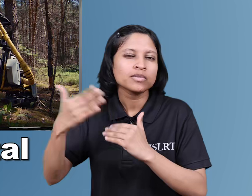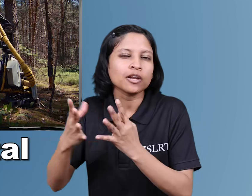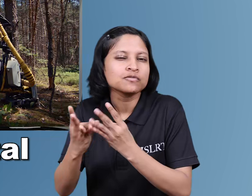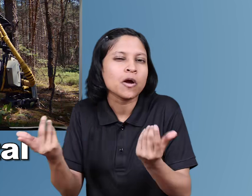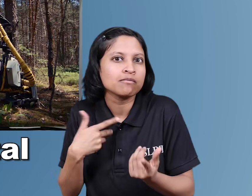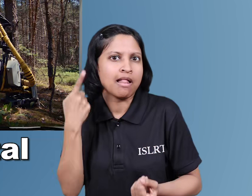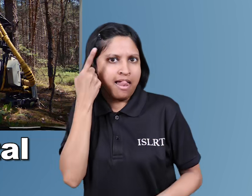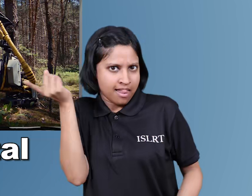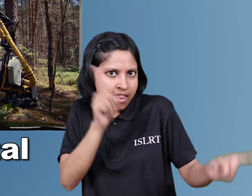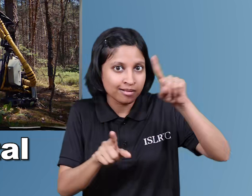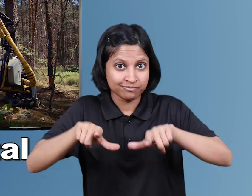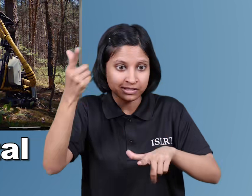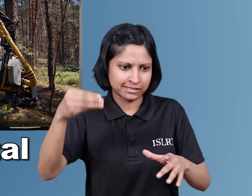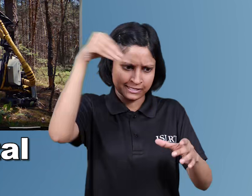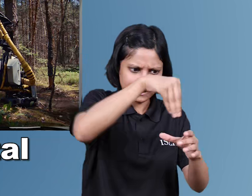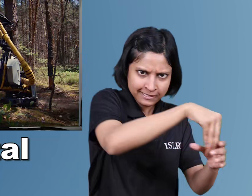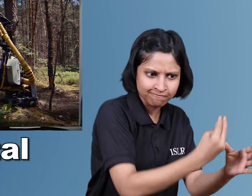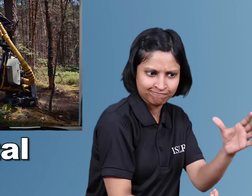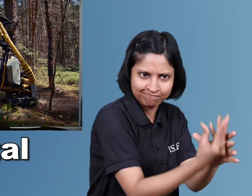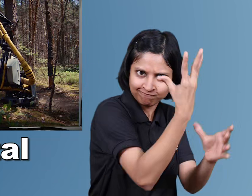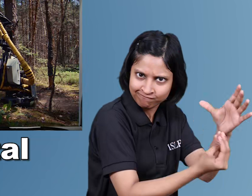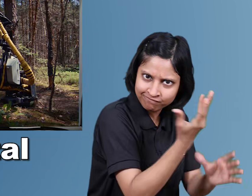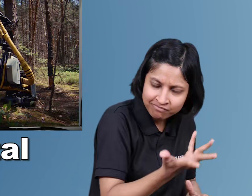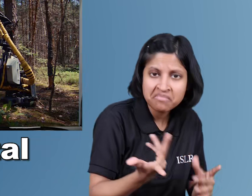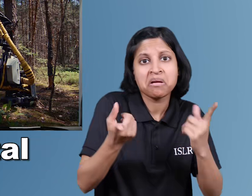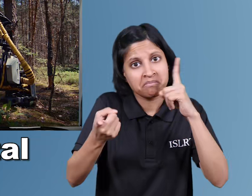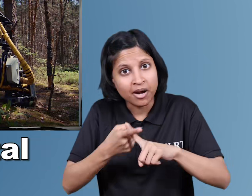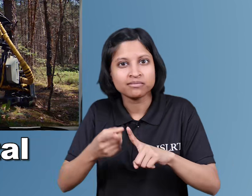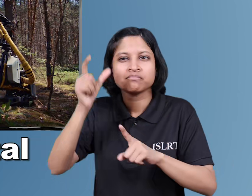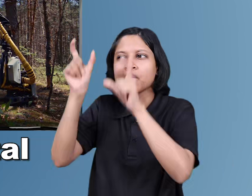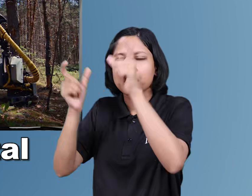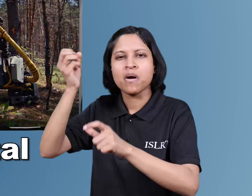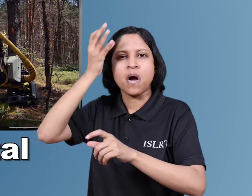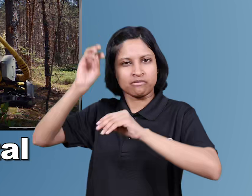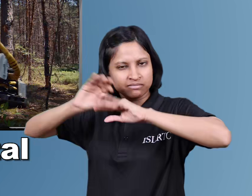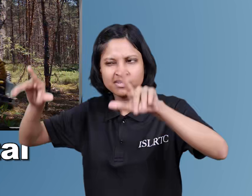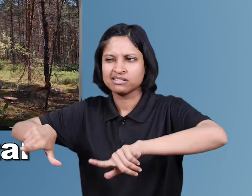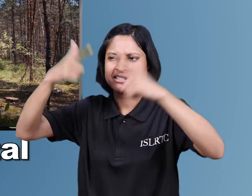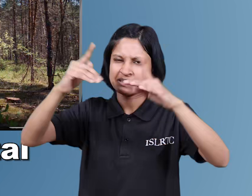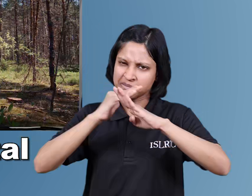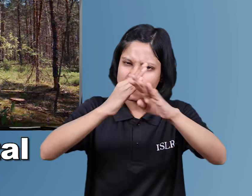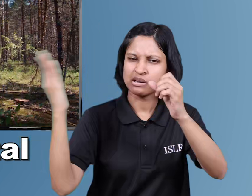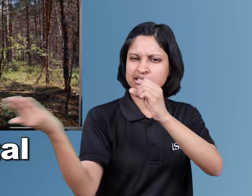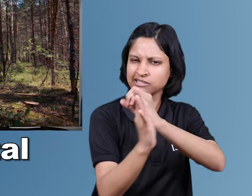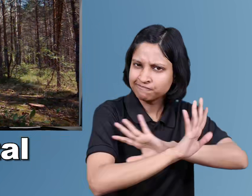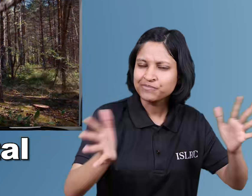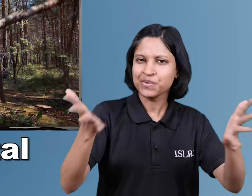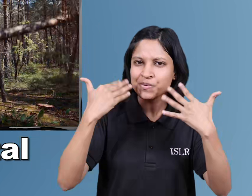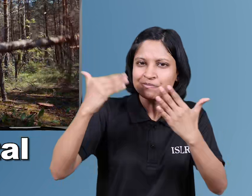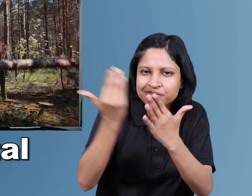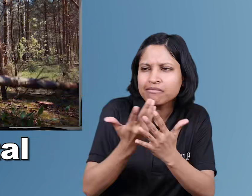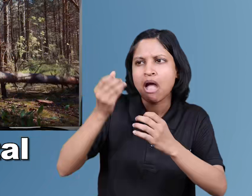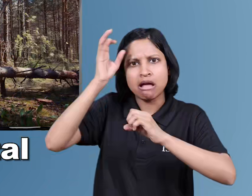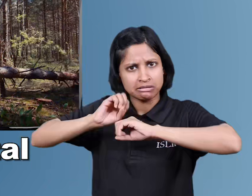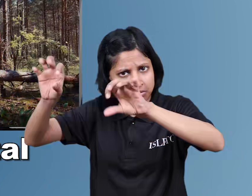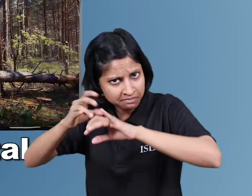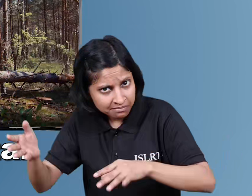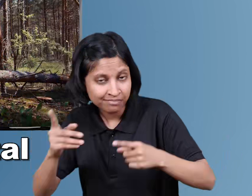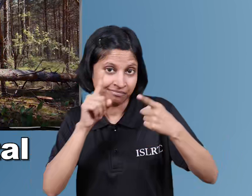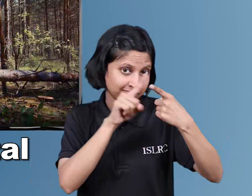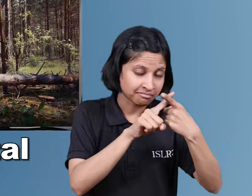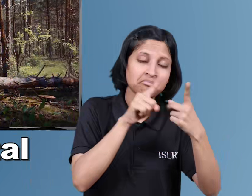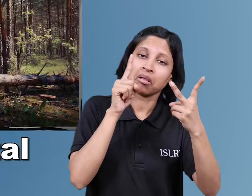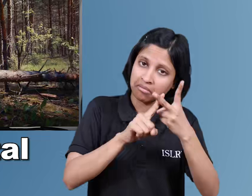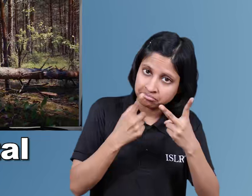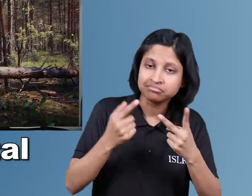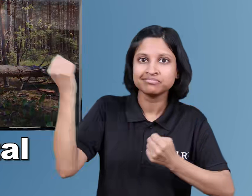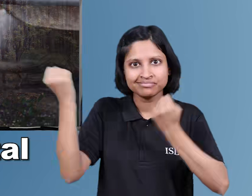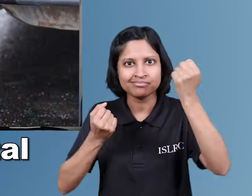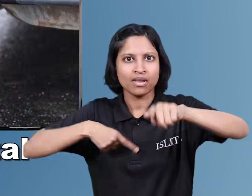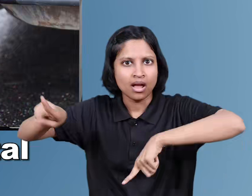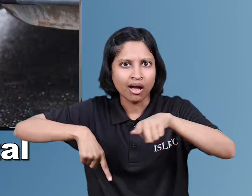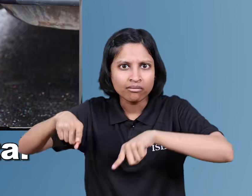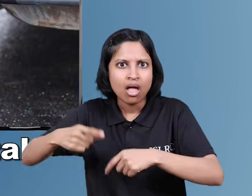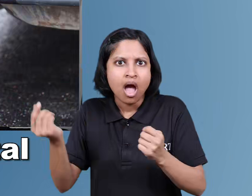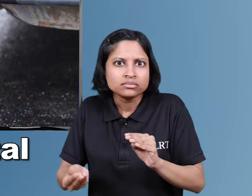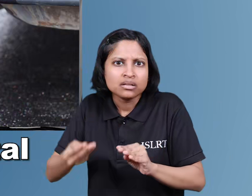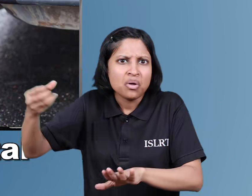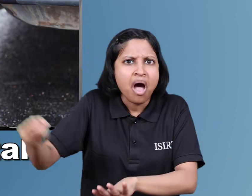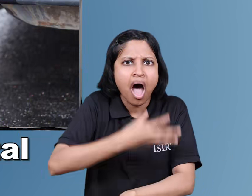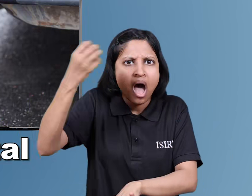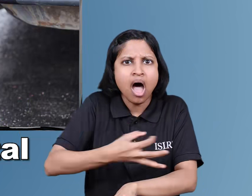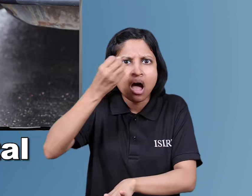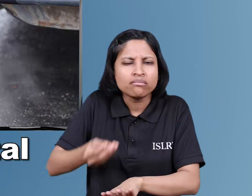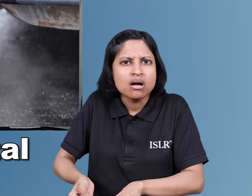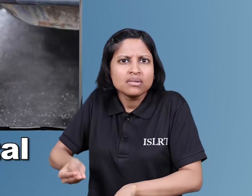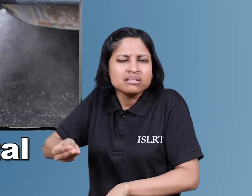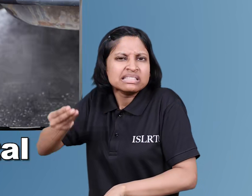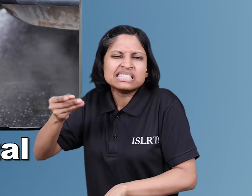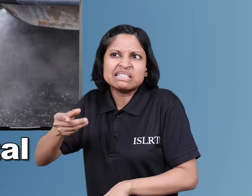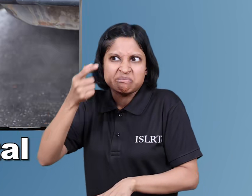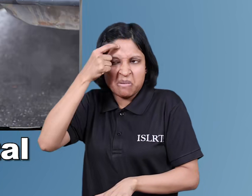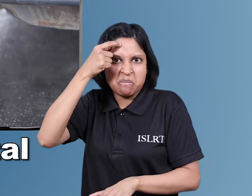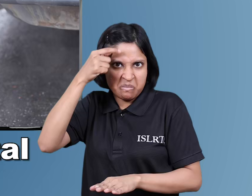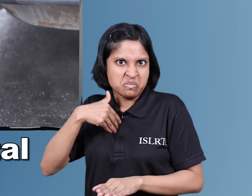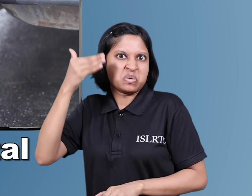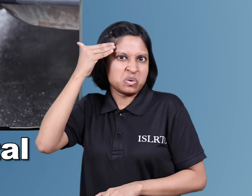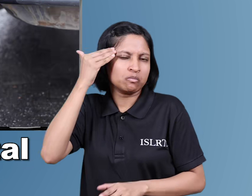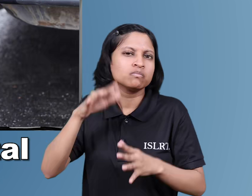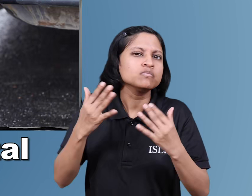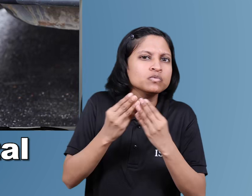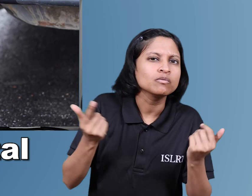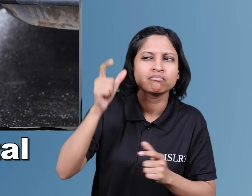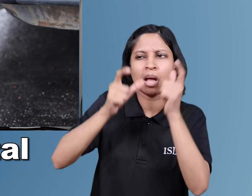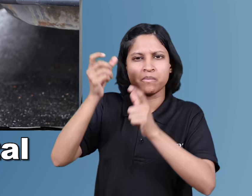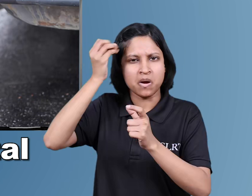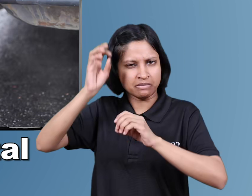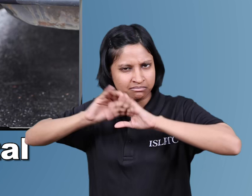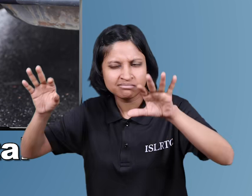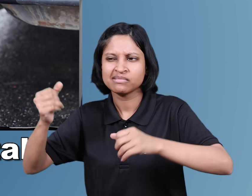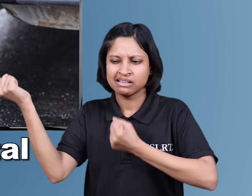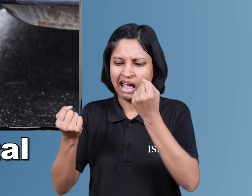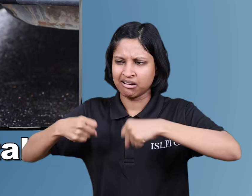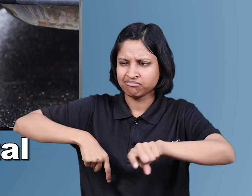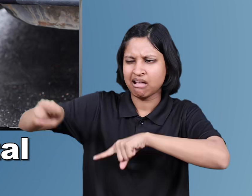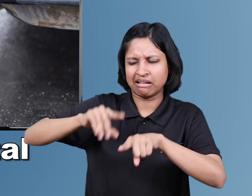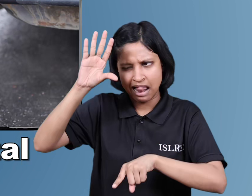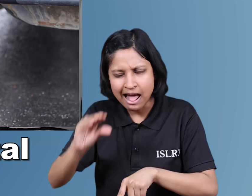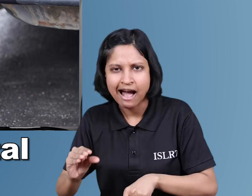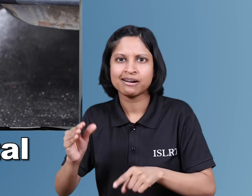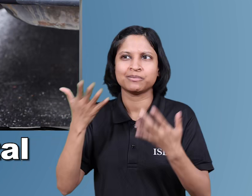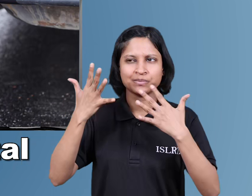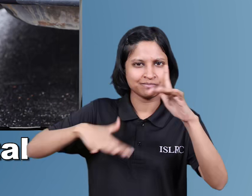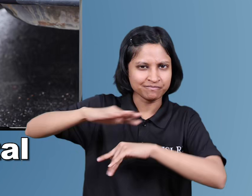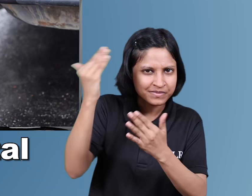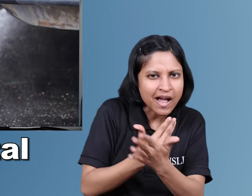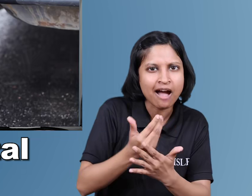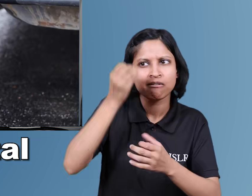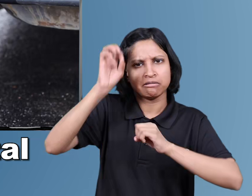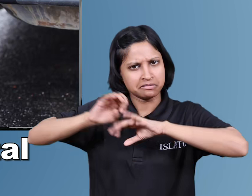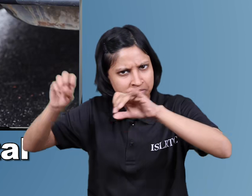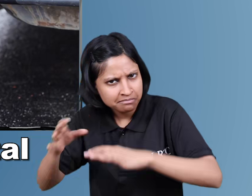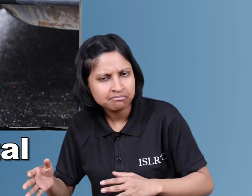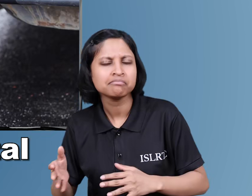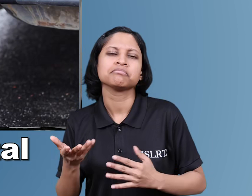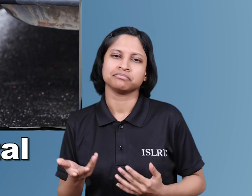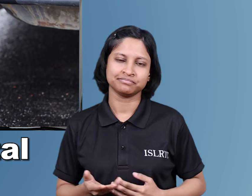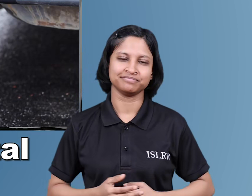Addressing this involves raising awareness about the problem and planting more trees as a solution; (ii) transportation contributes to air pollution. To address this issue, spreading awareness and finding solutions are important steps.